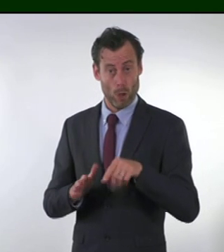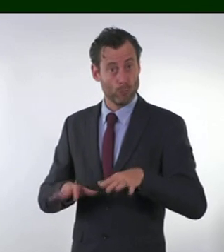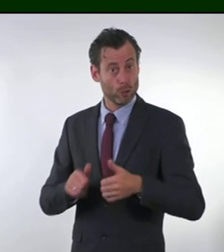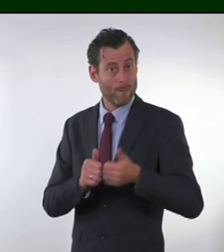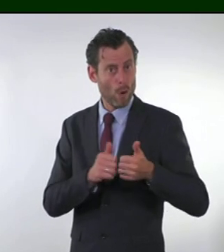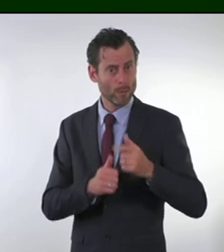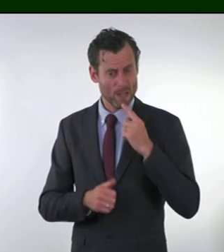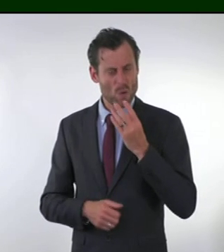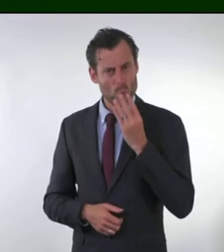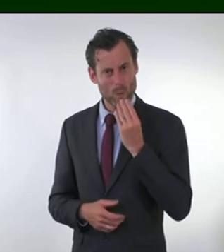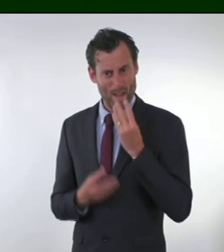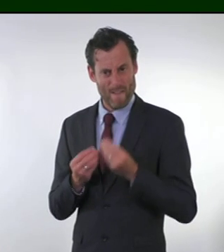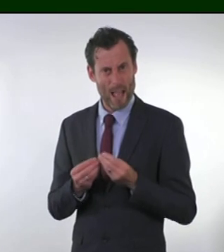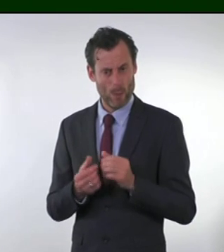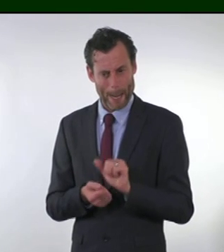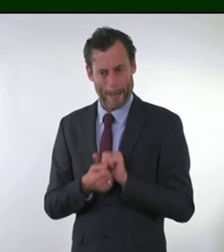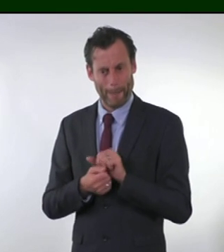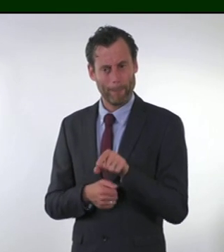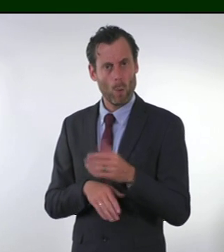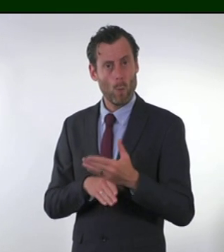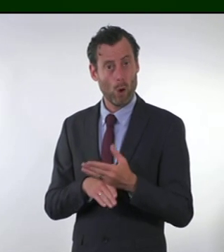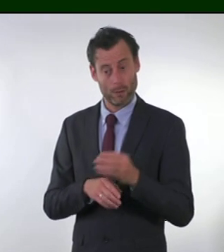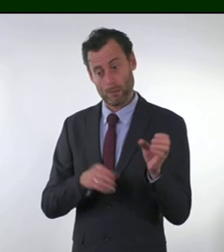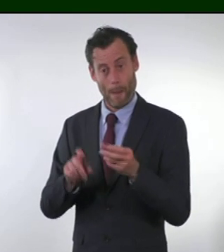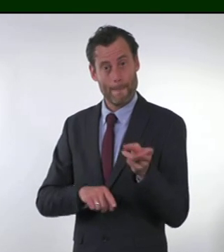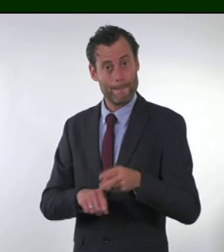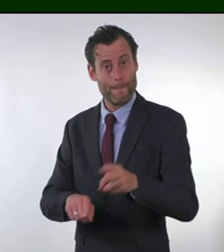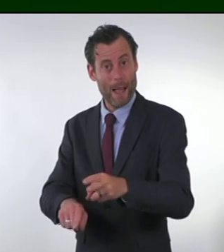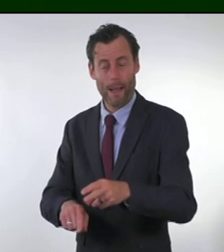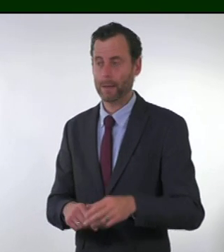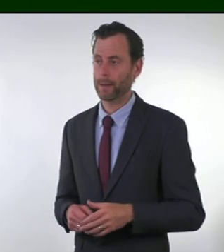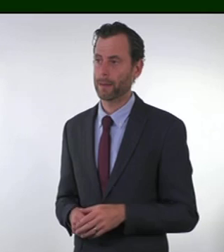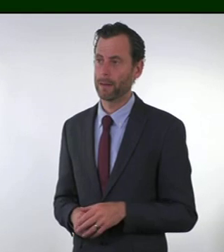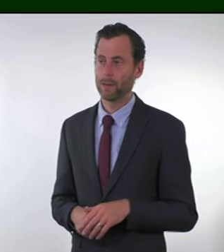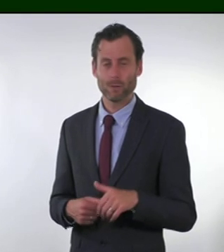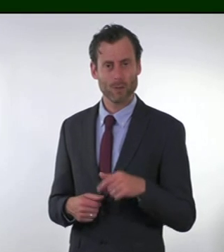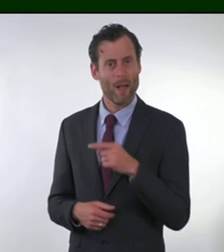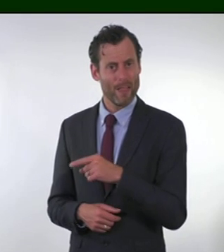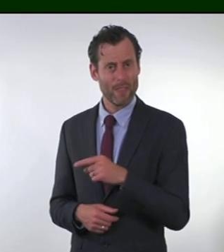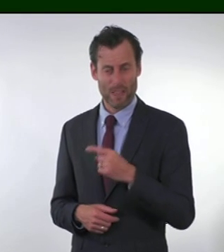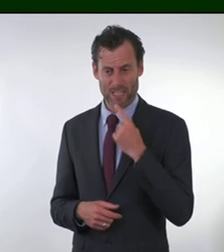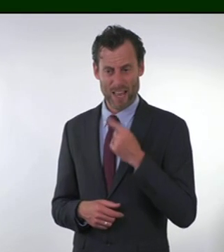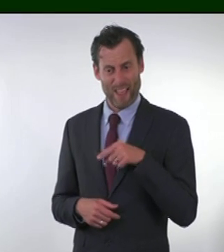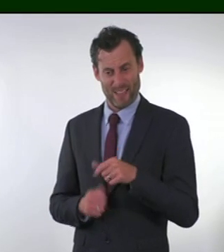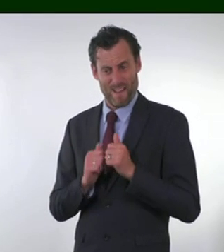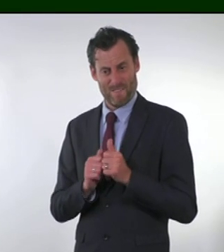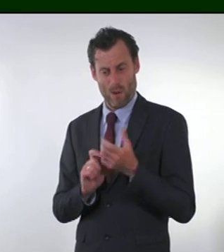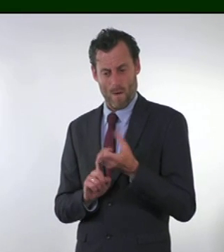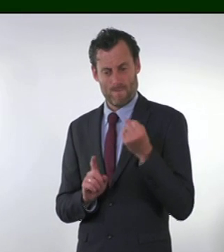They are now in the process of bringing those workers back and adding shifts, and they are grateful also for the flexibility that that scheme provides.